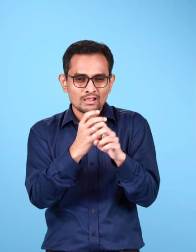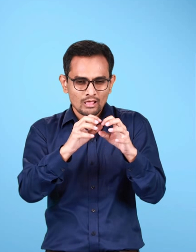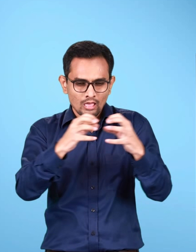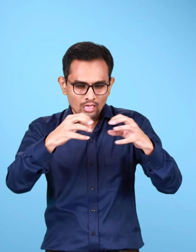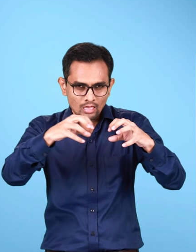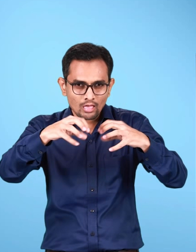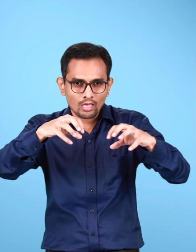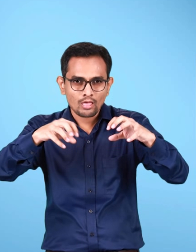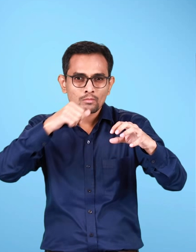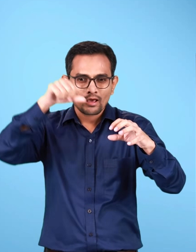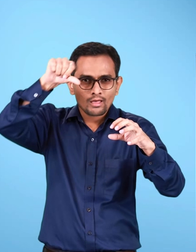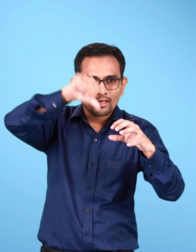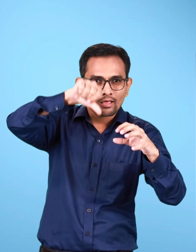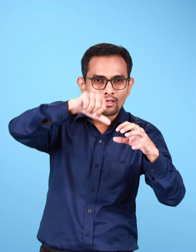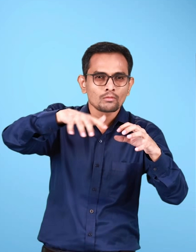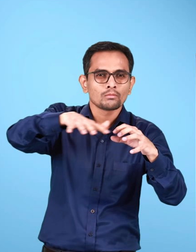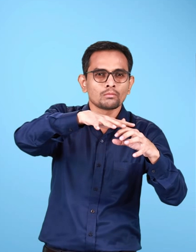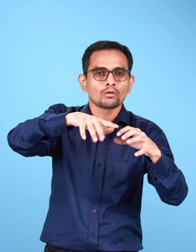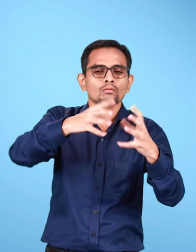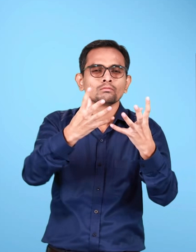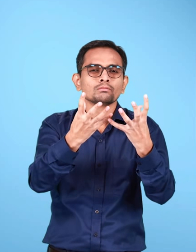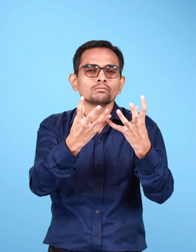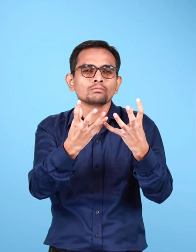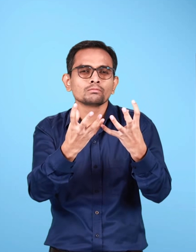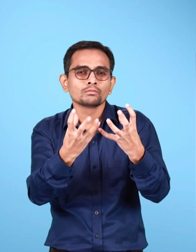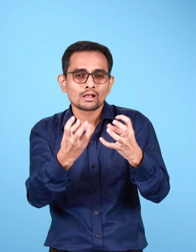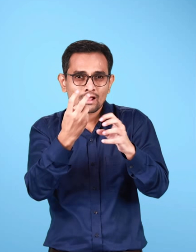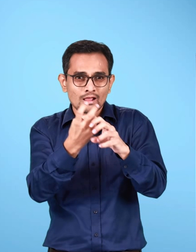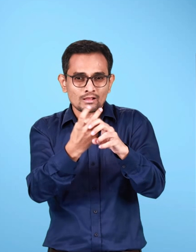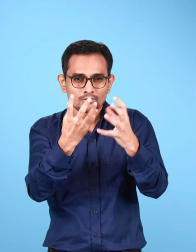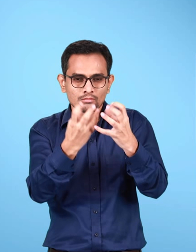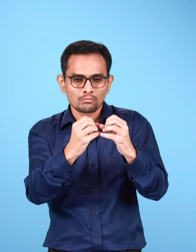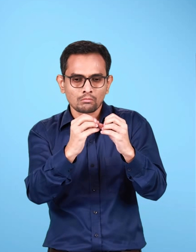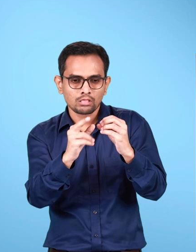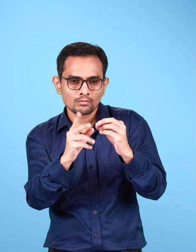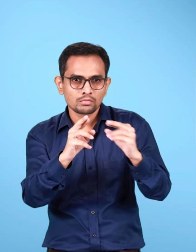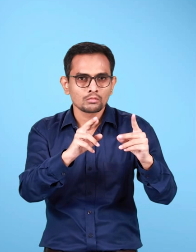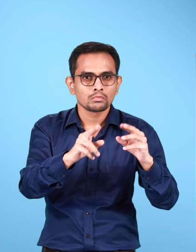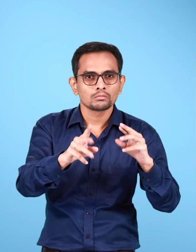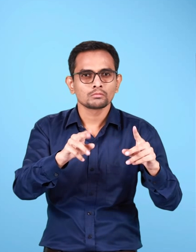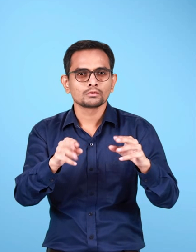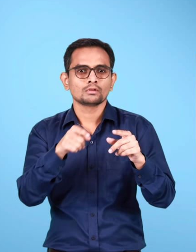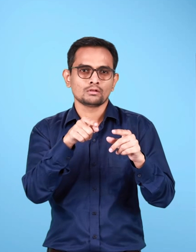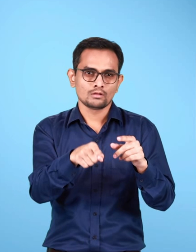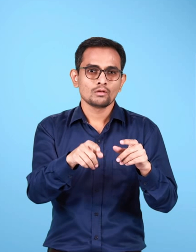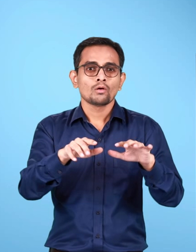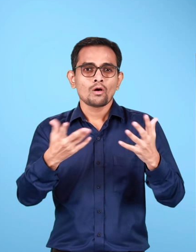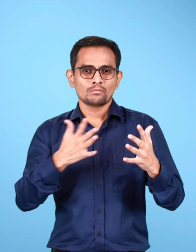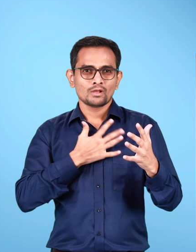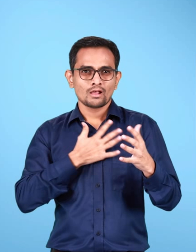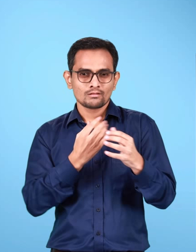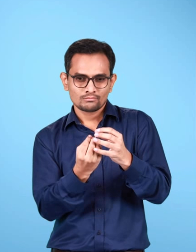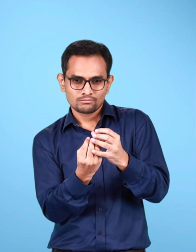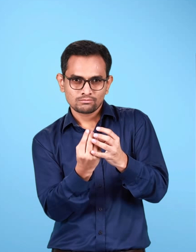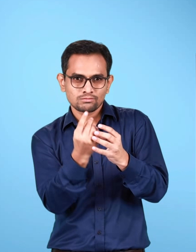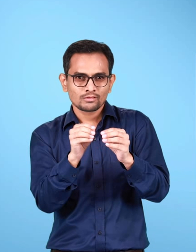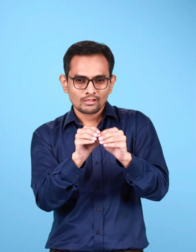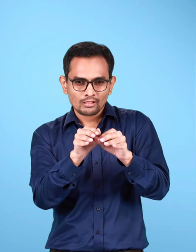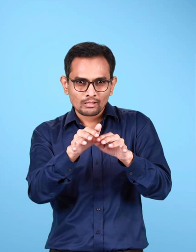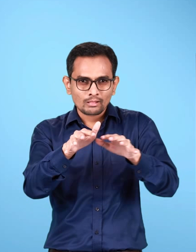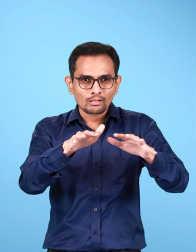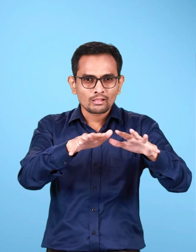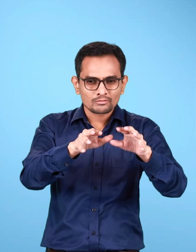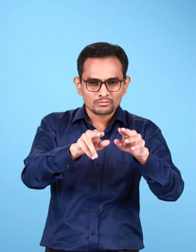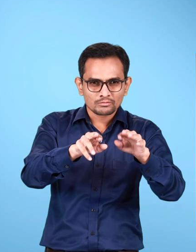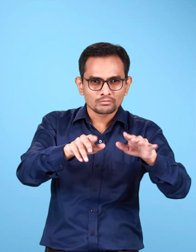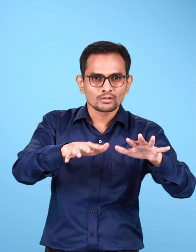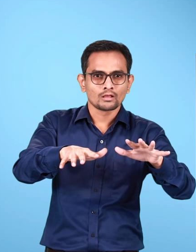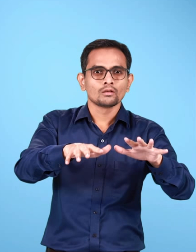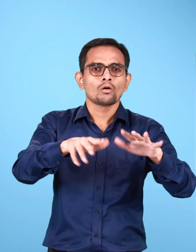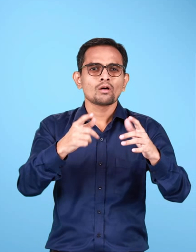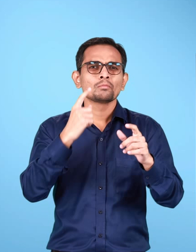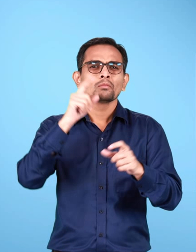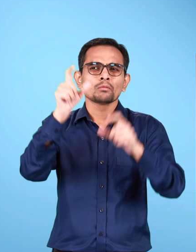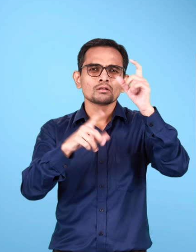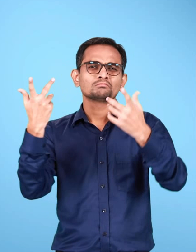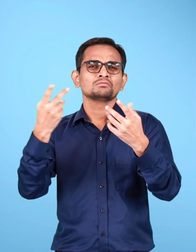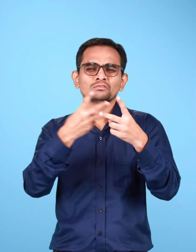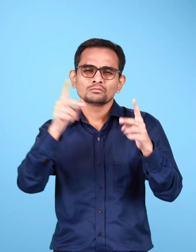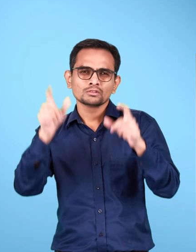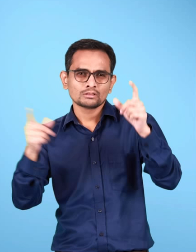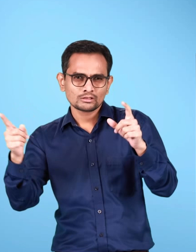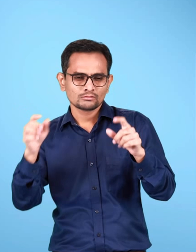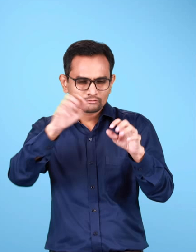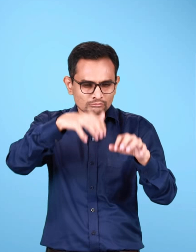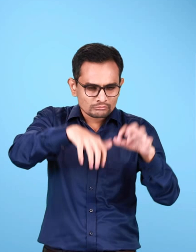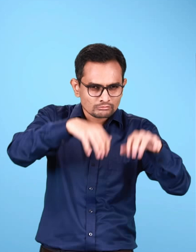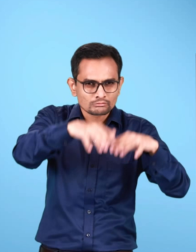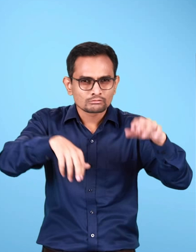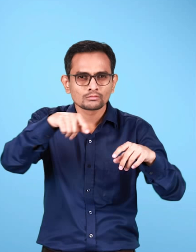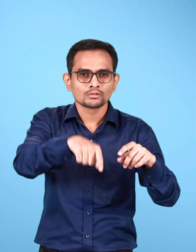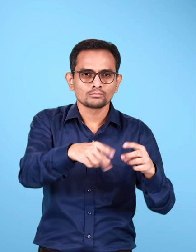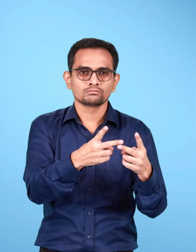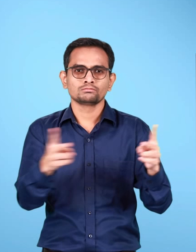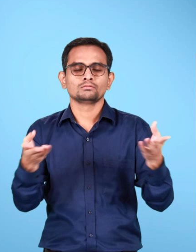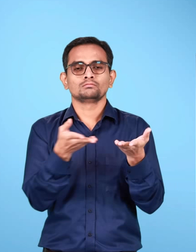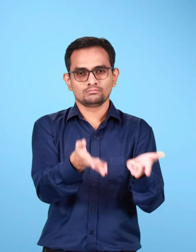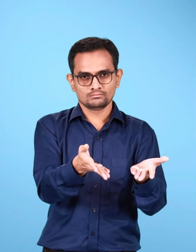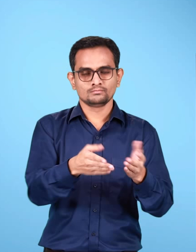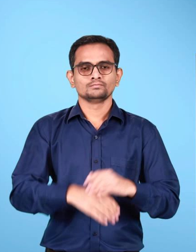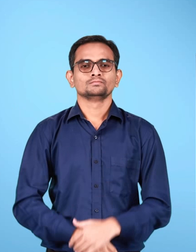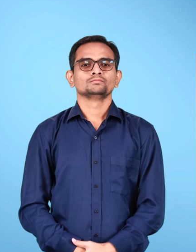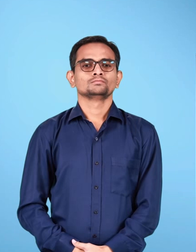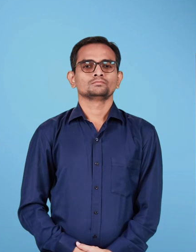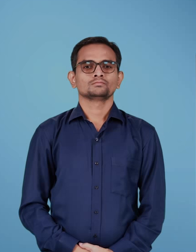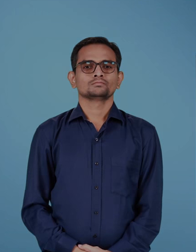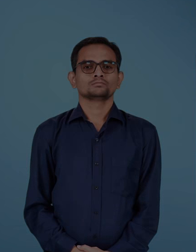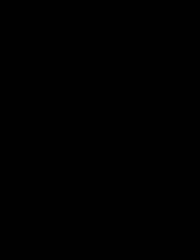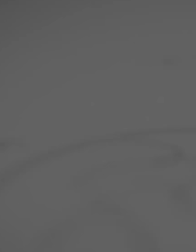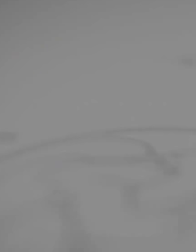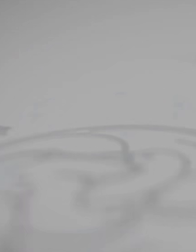frost action, plants, animals and human activity, etc.